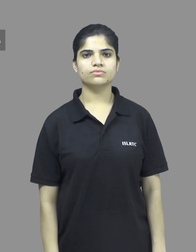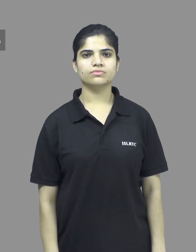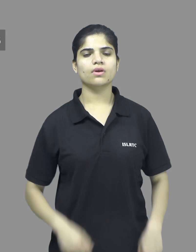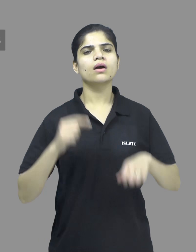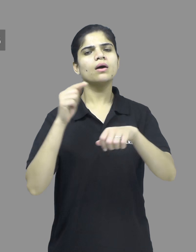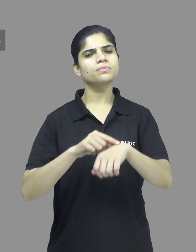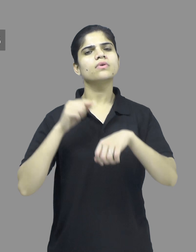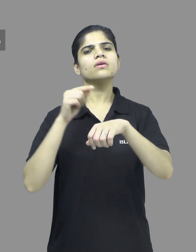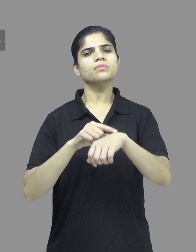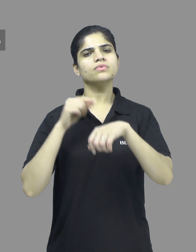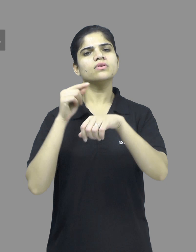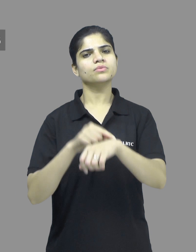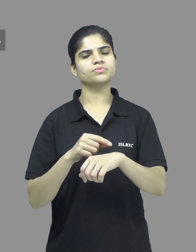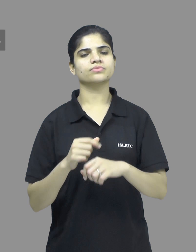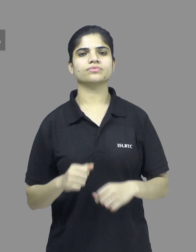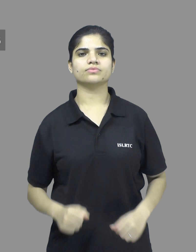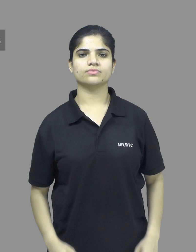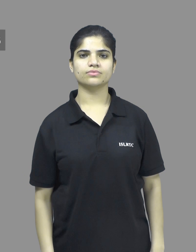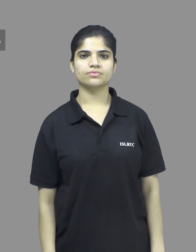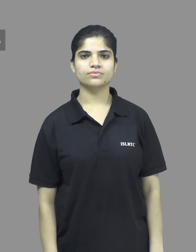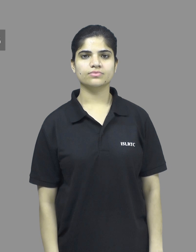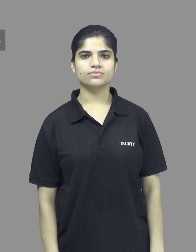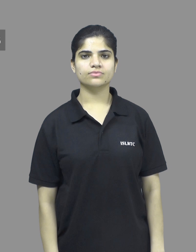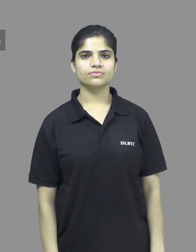Sometimes